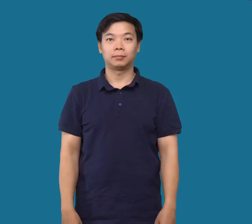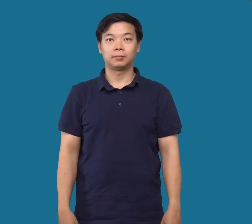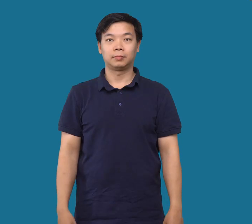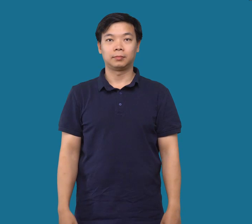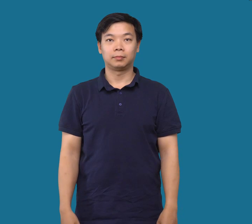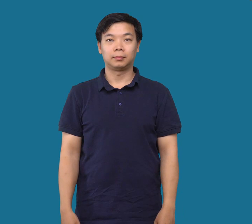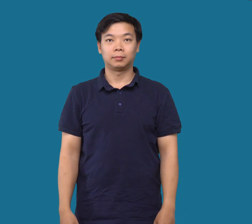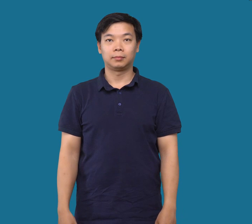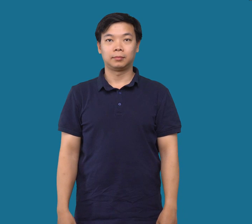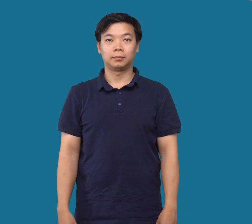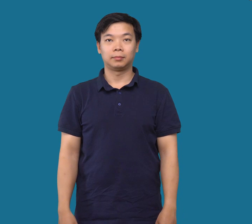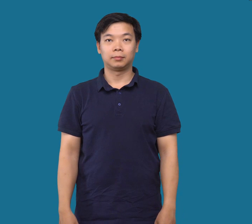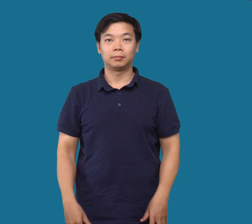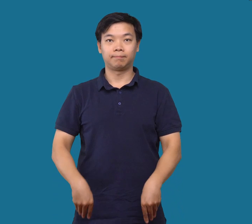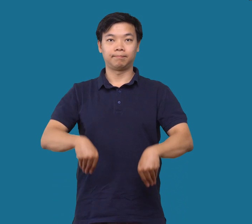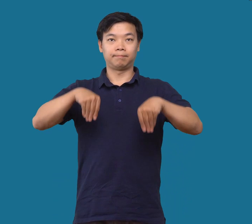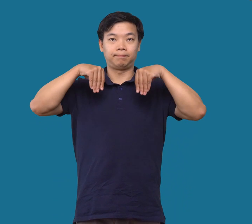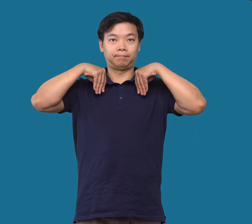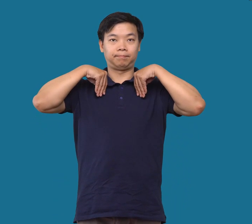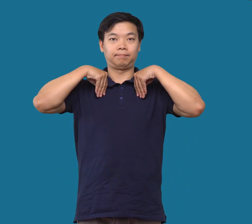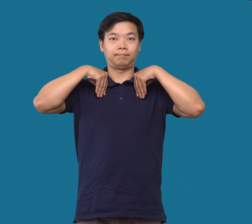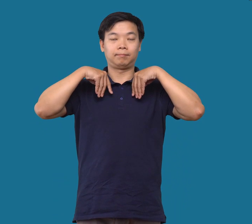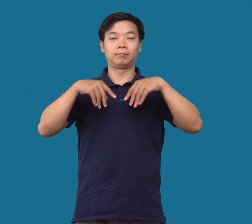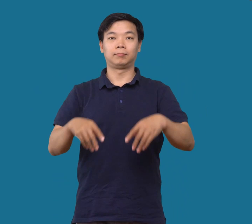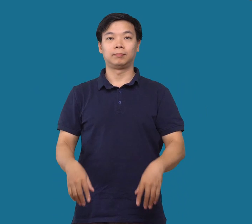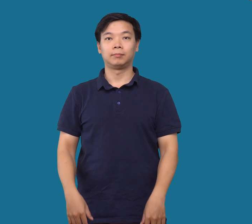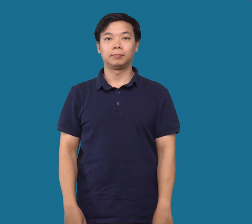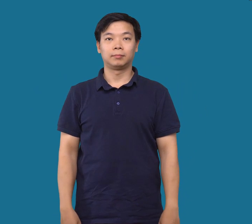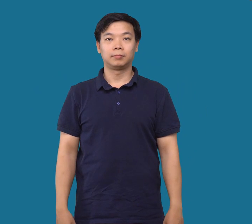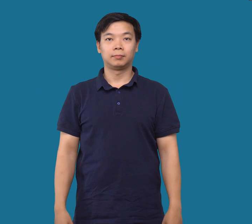chăn (cái chăn)